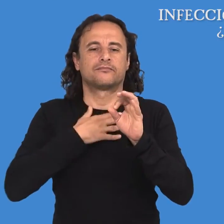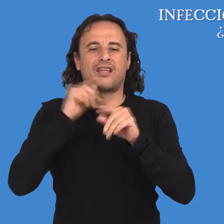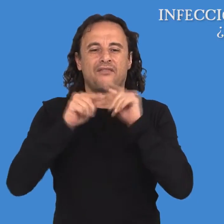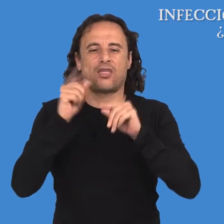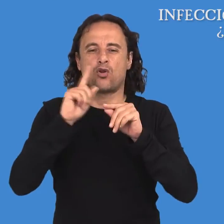virus